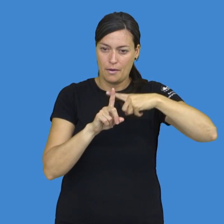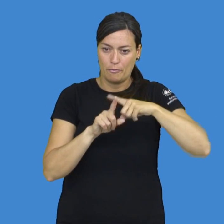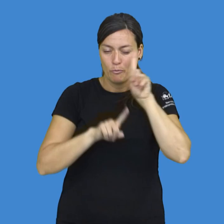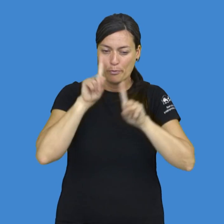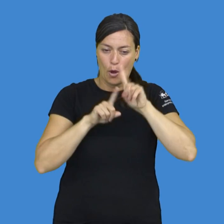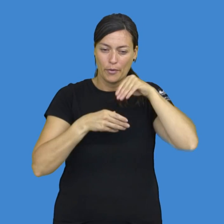problema